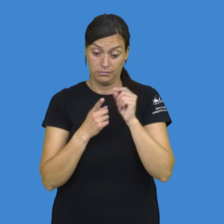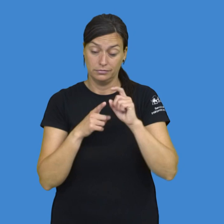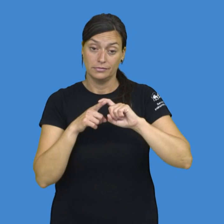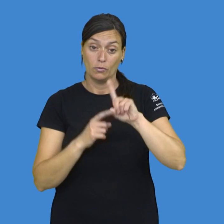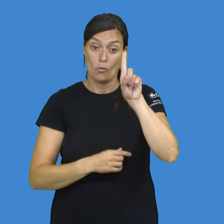tipo